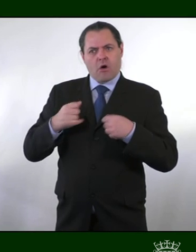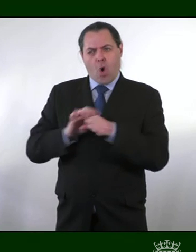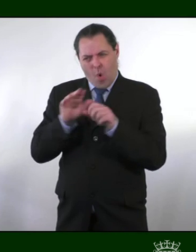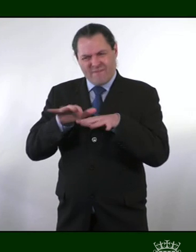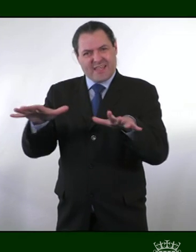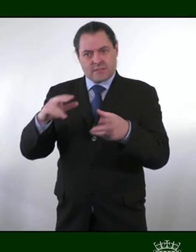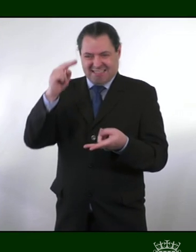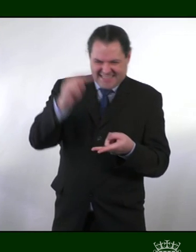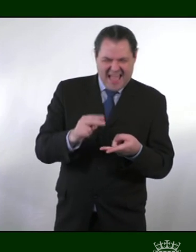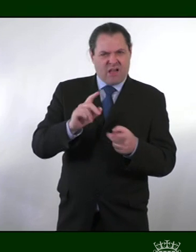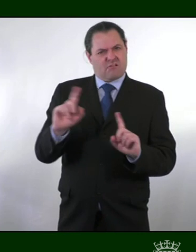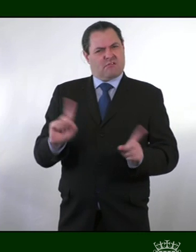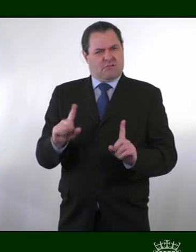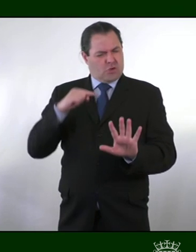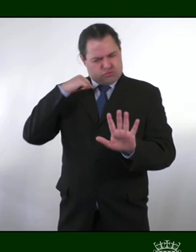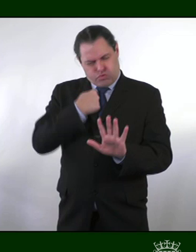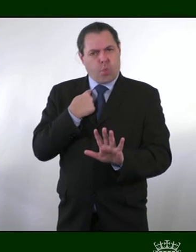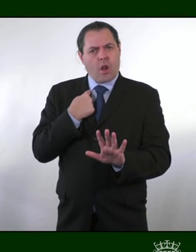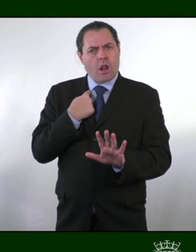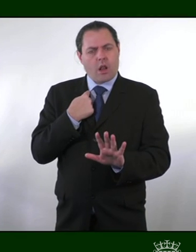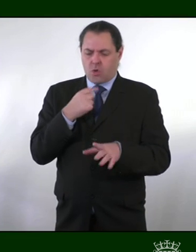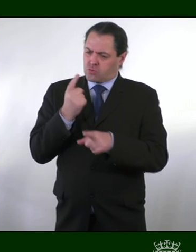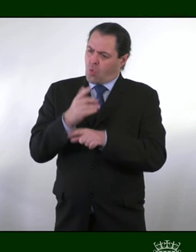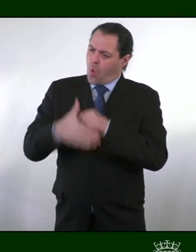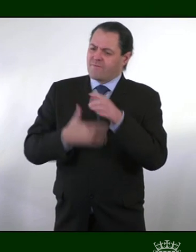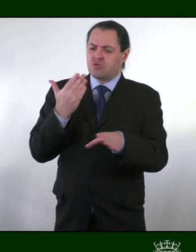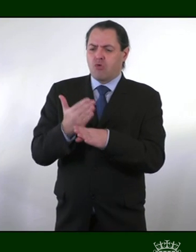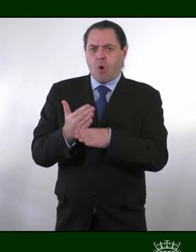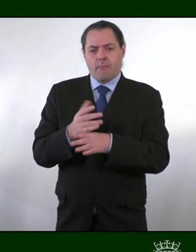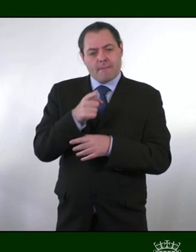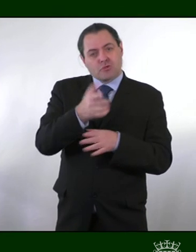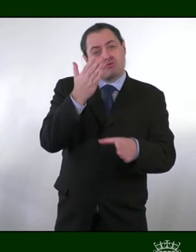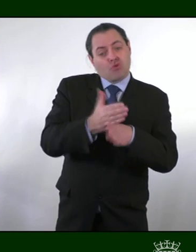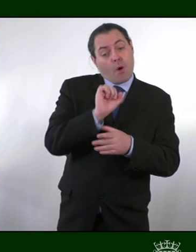He says he has come to talk about jobs, but how many jobs has this Chancellor cost?